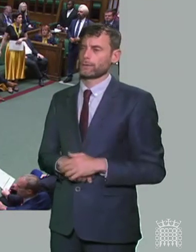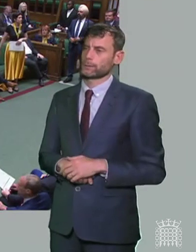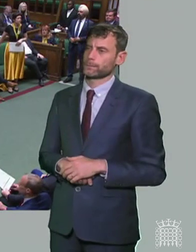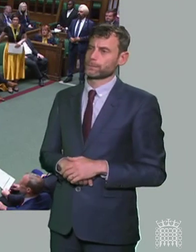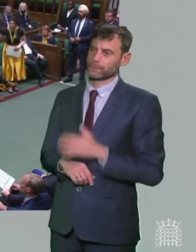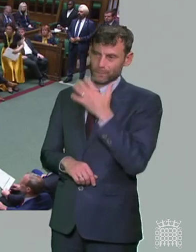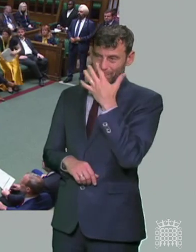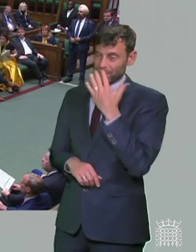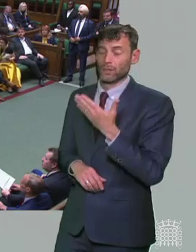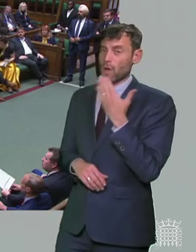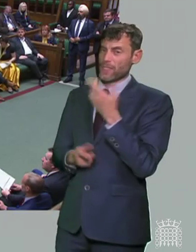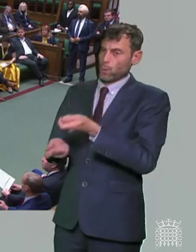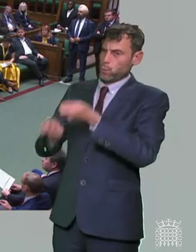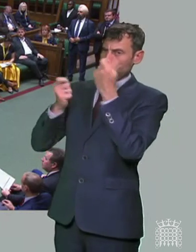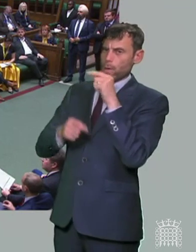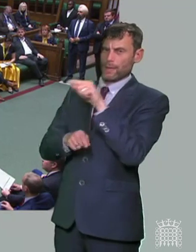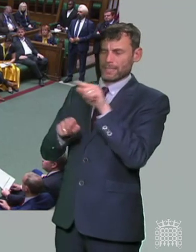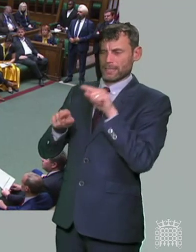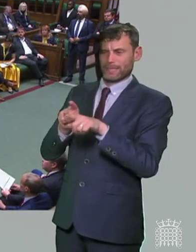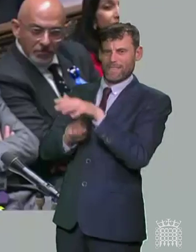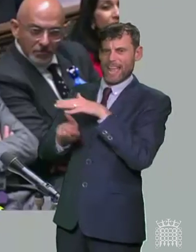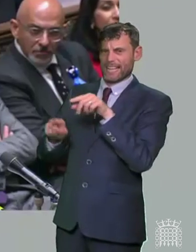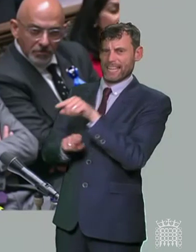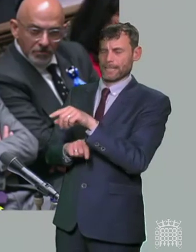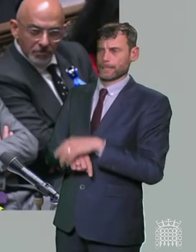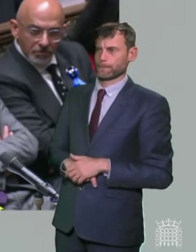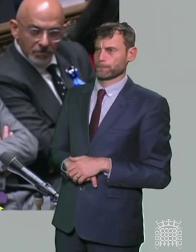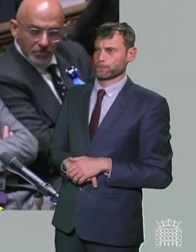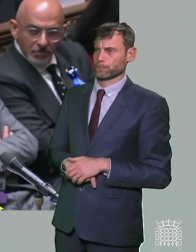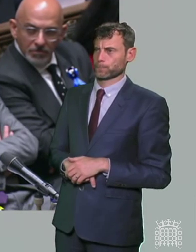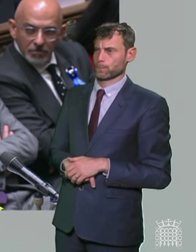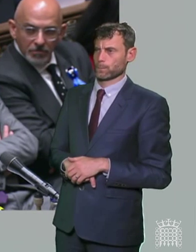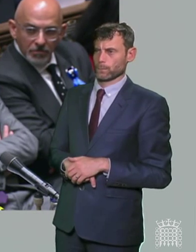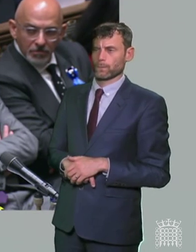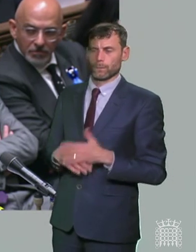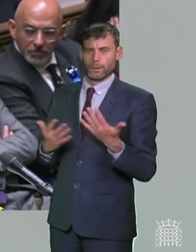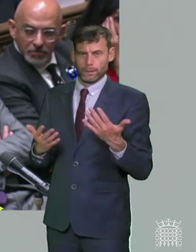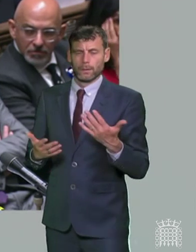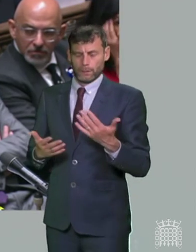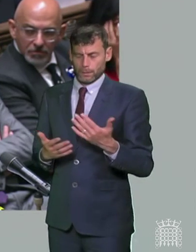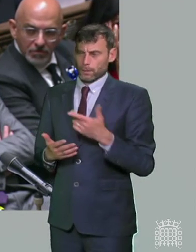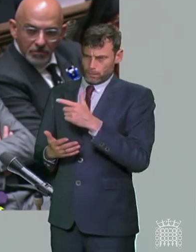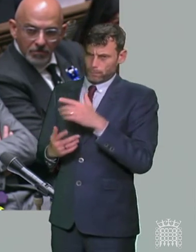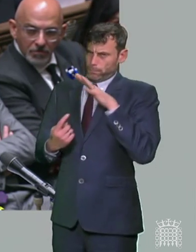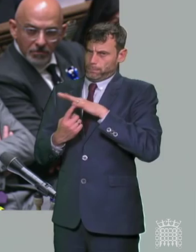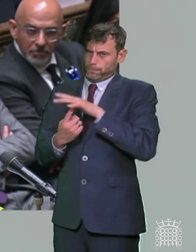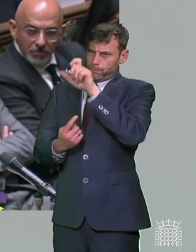I thank the honourable Lady for raising that case. It does sound extremely meritorious.